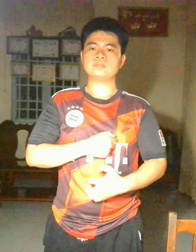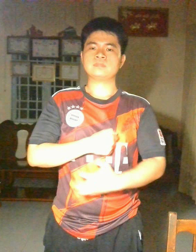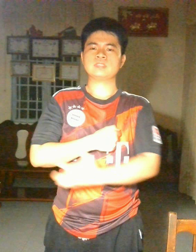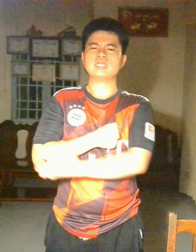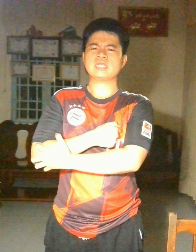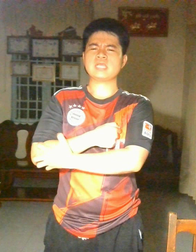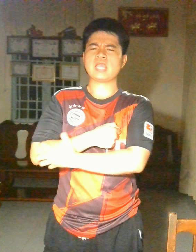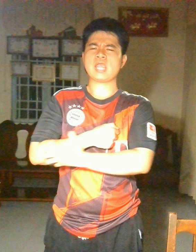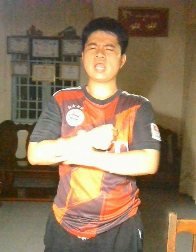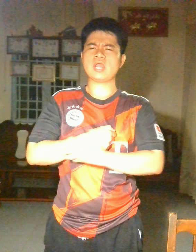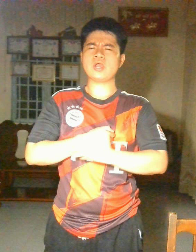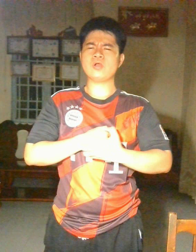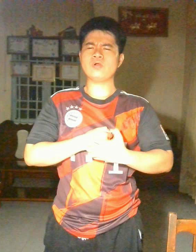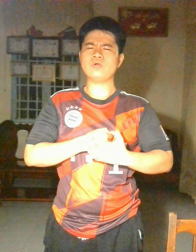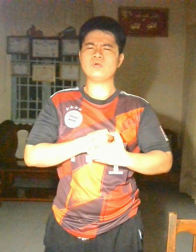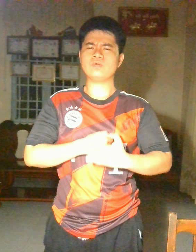ngheo